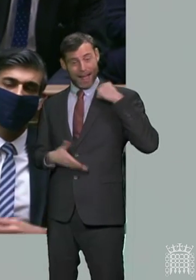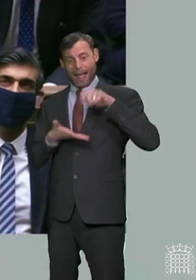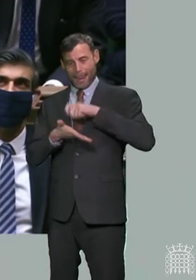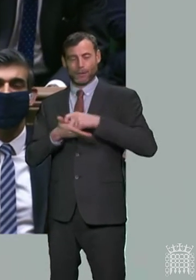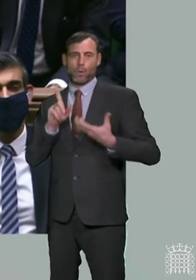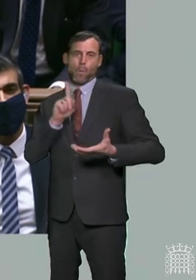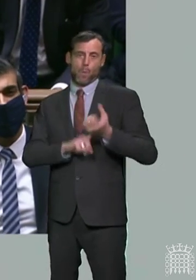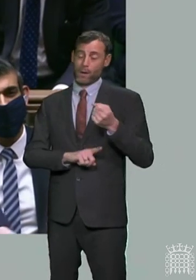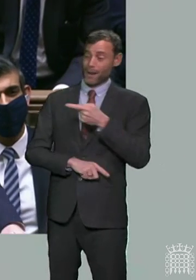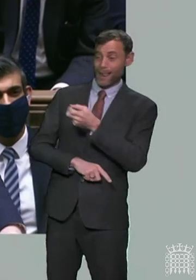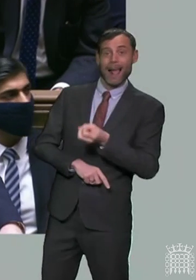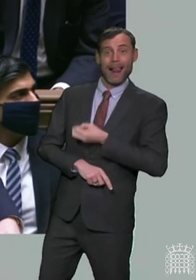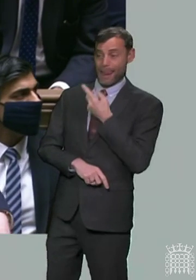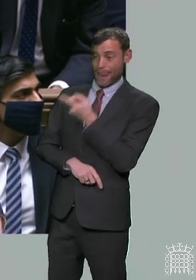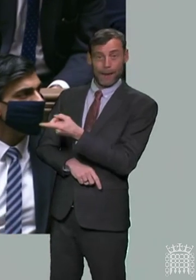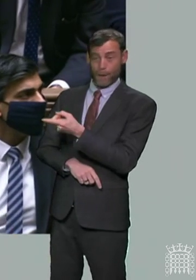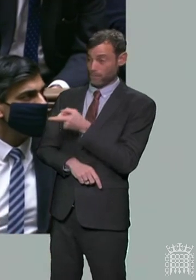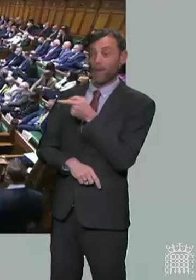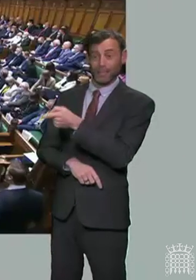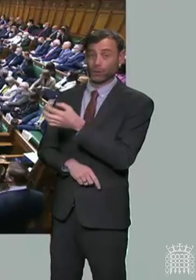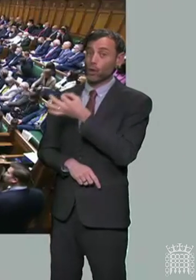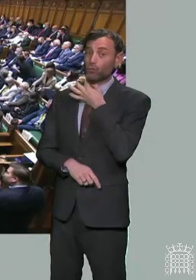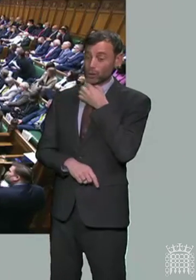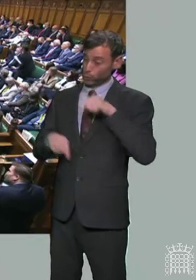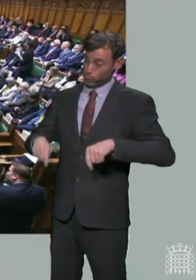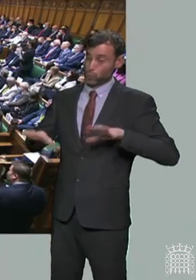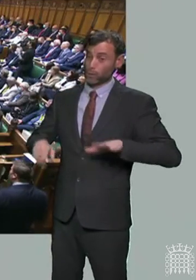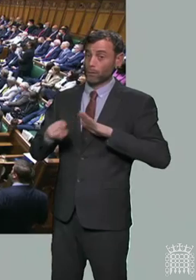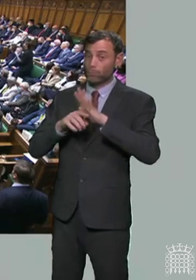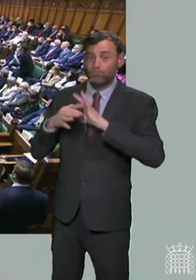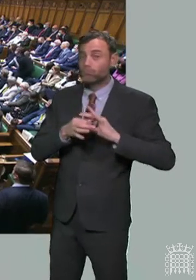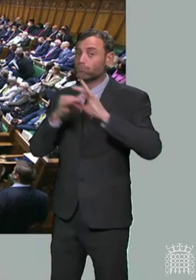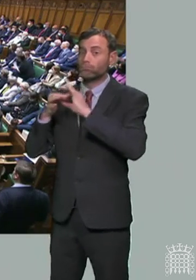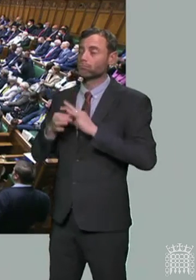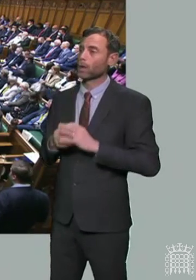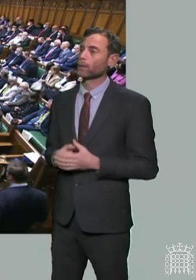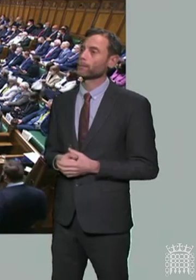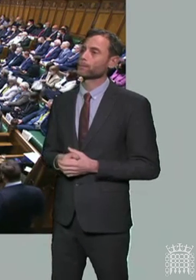Labour is increasingly endangering our Union in Scotland.